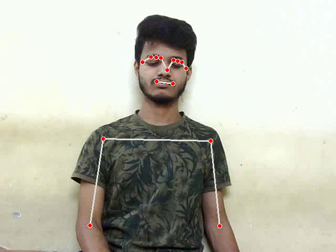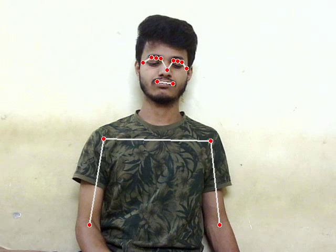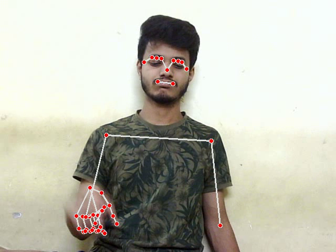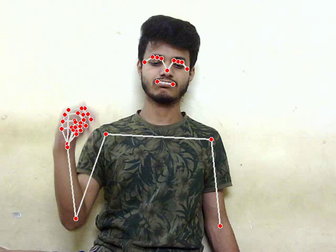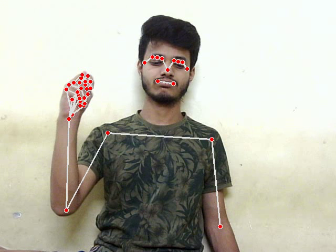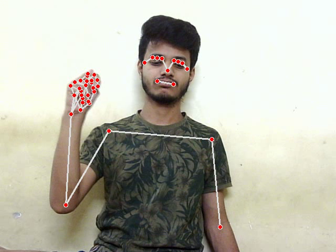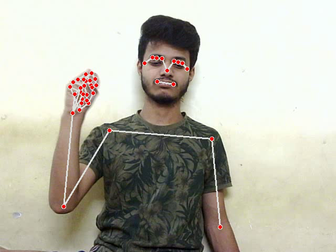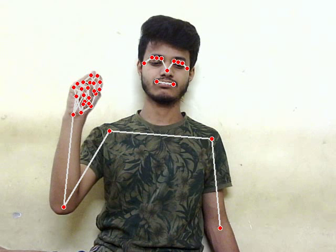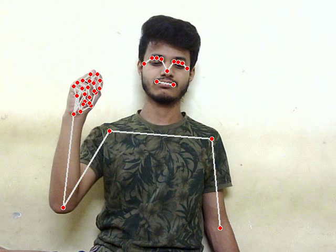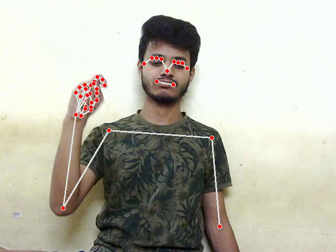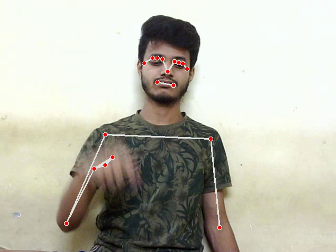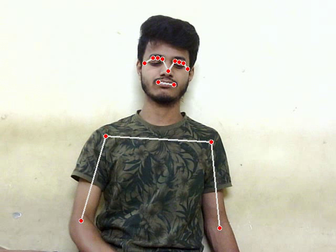bathroom